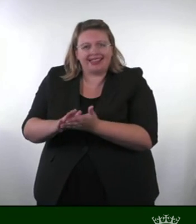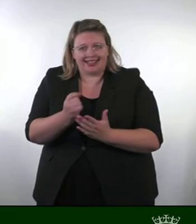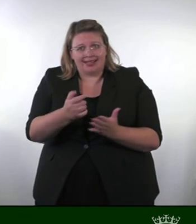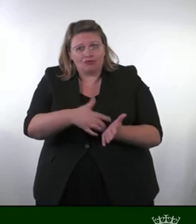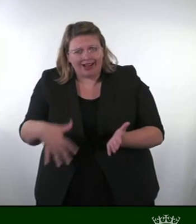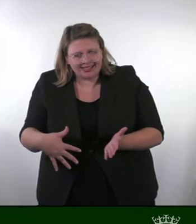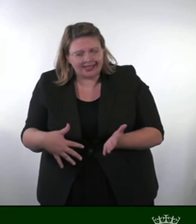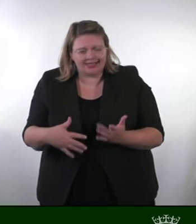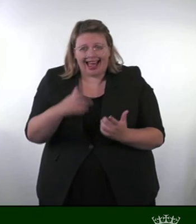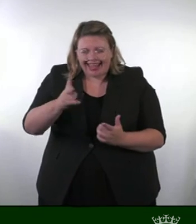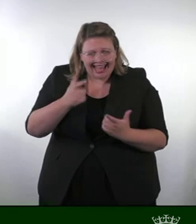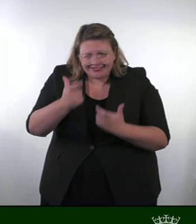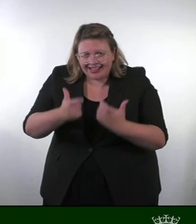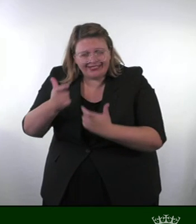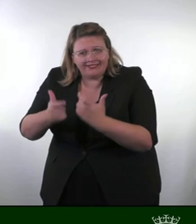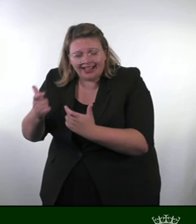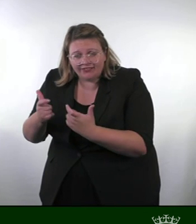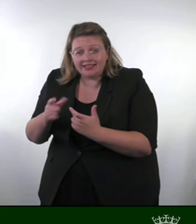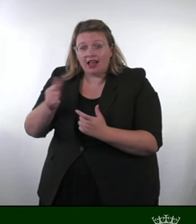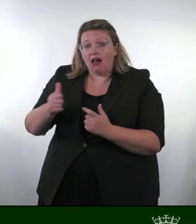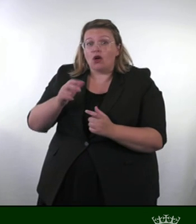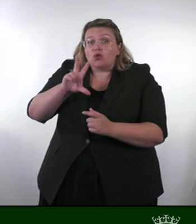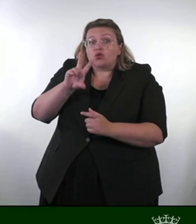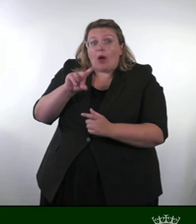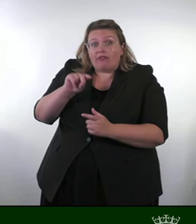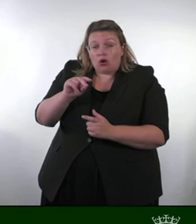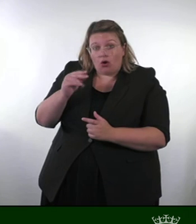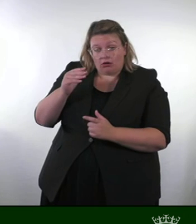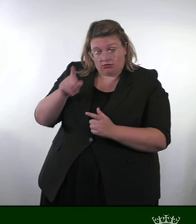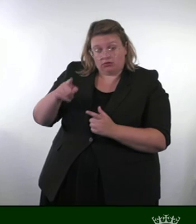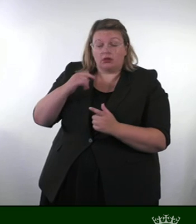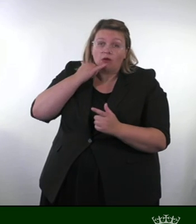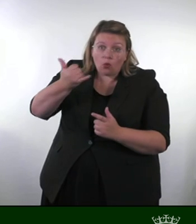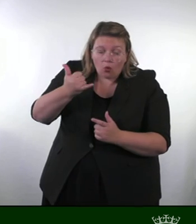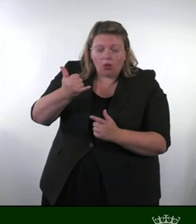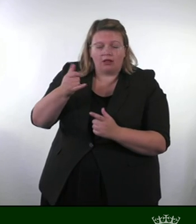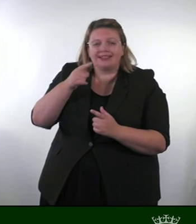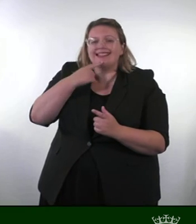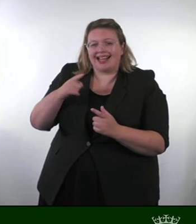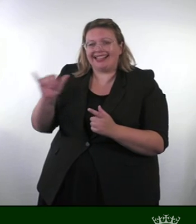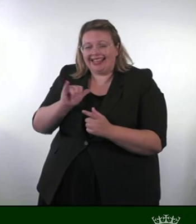By lunch time, this mum was told the nearest place was Telford or Inverness.